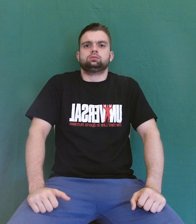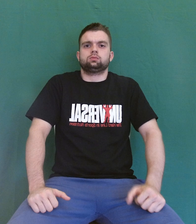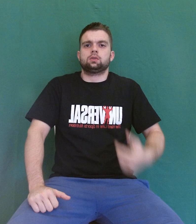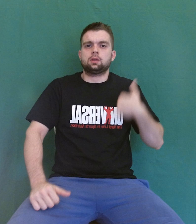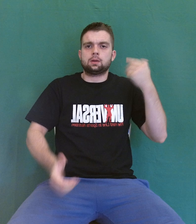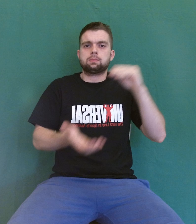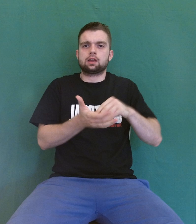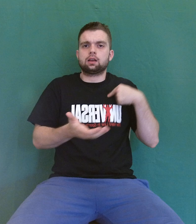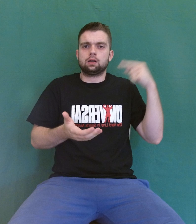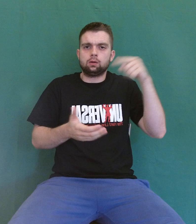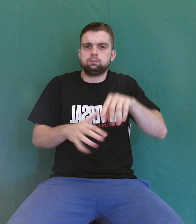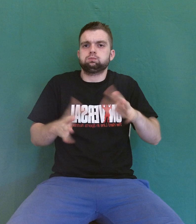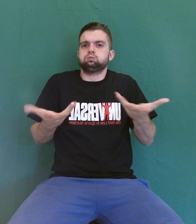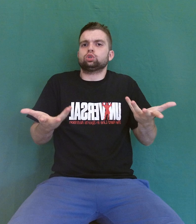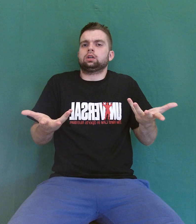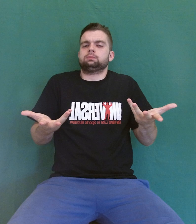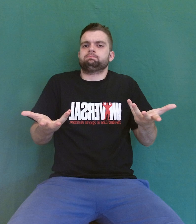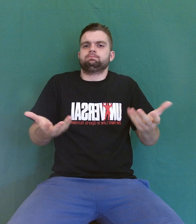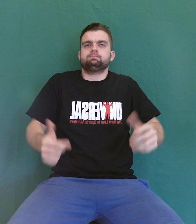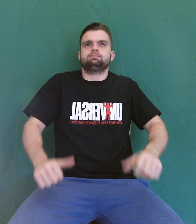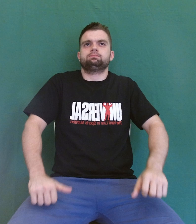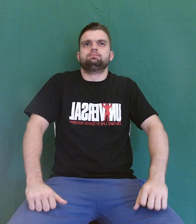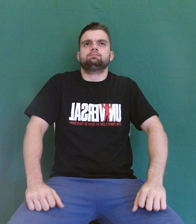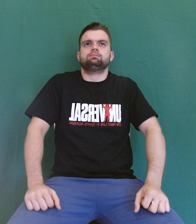ΠΑΛΙ ΕΓΩ ΕΡΧΟΜΑΙ ΠΟΤΕ?